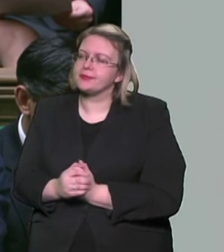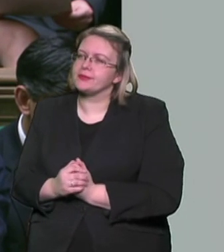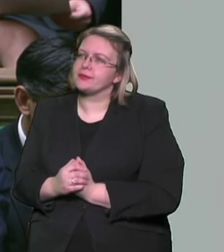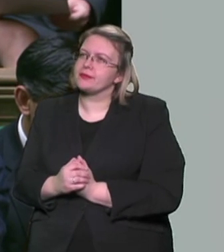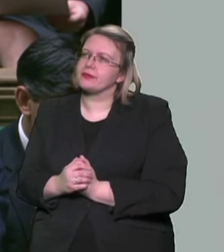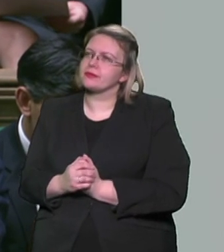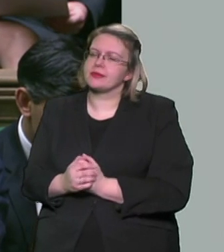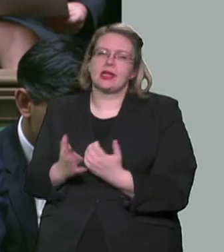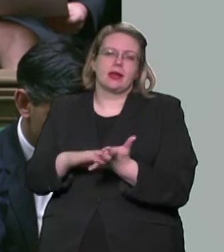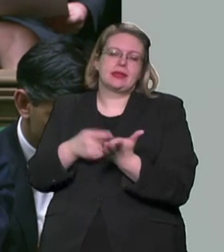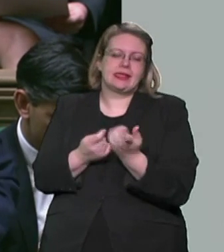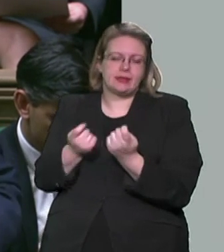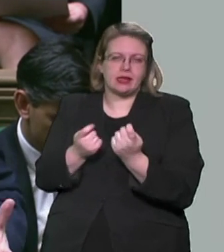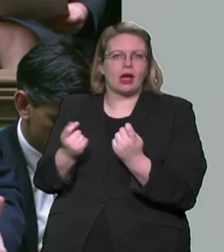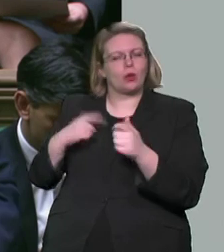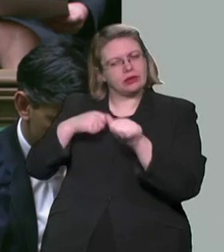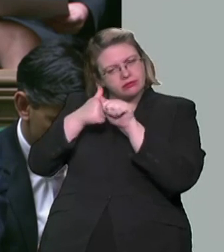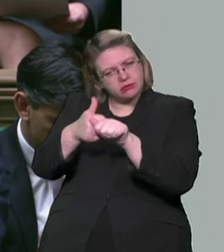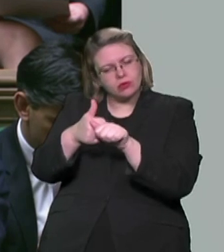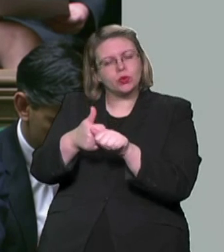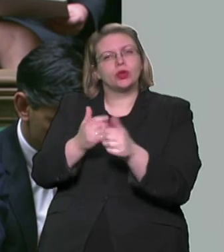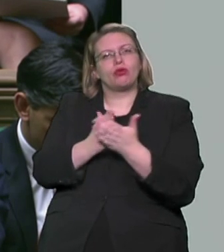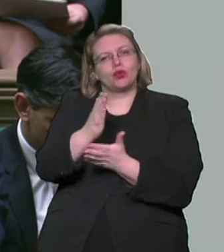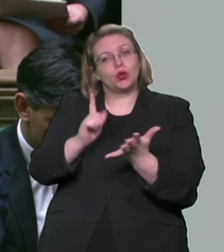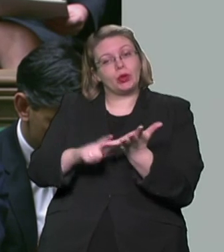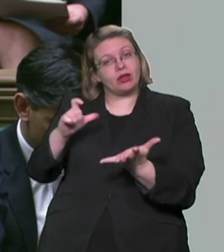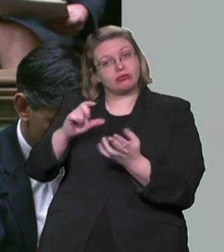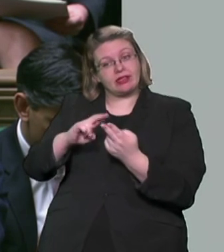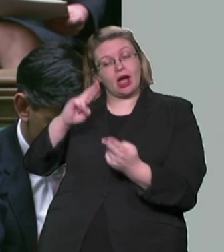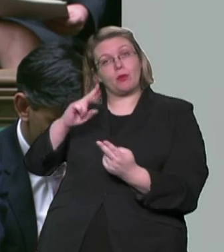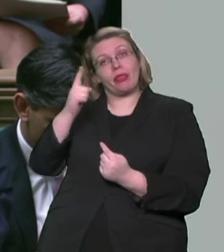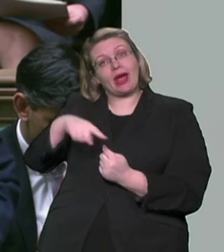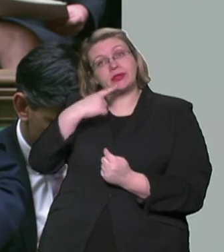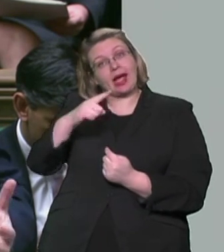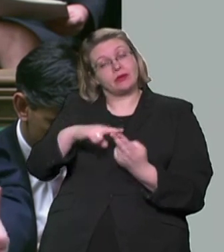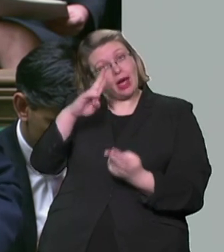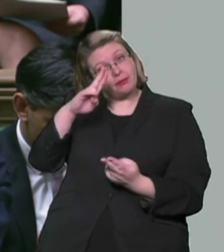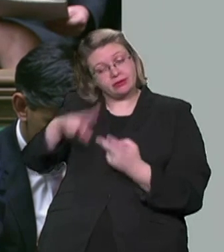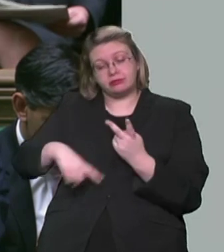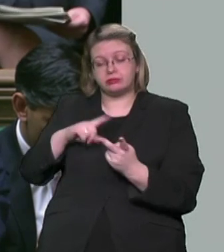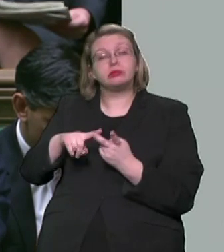What we are doing is to help people with universal credit, which we have lifted by £1,000.